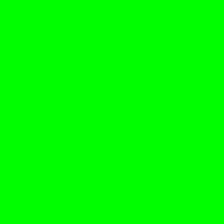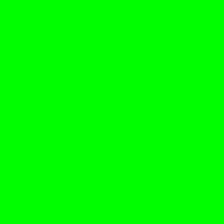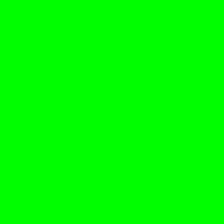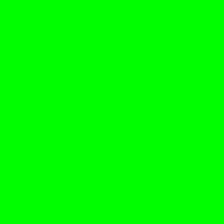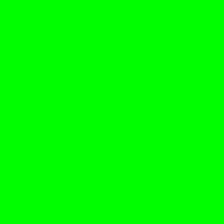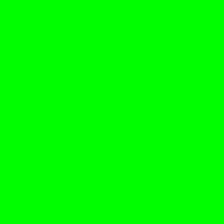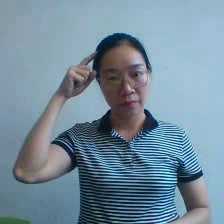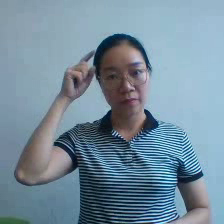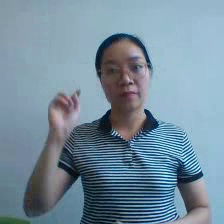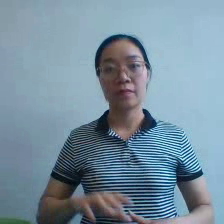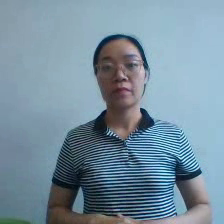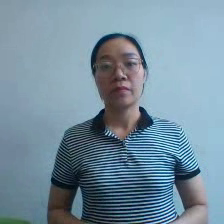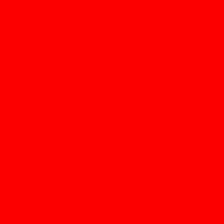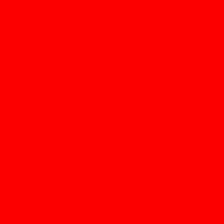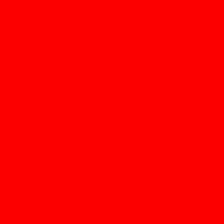Đầu